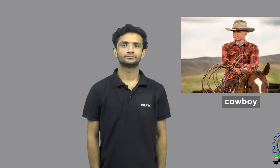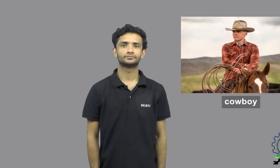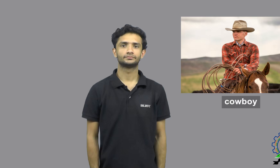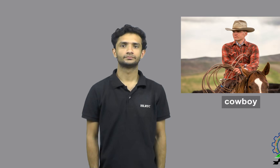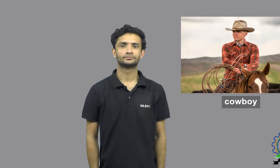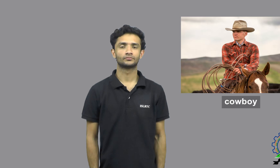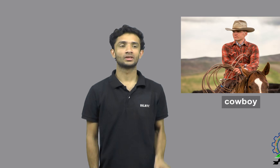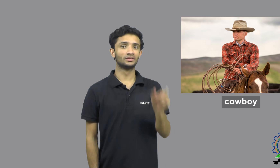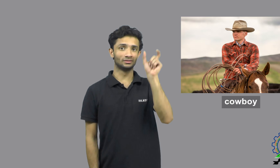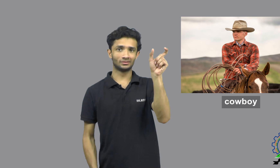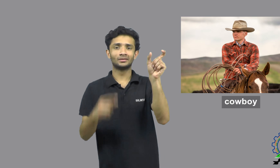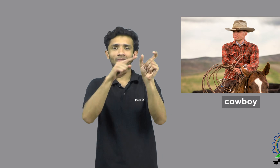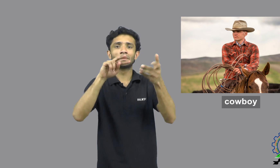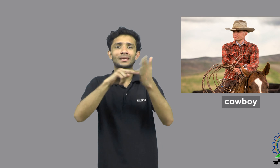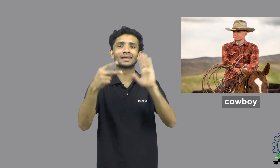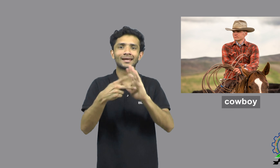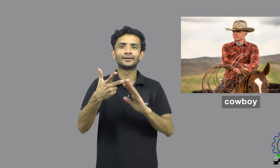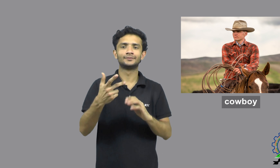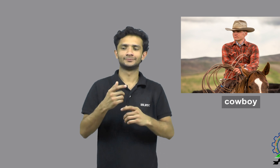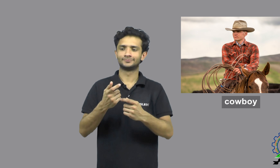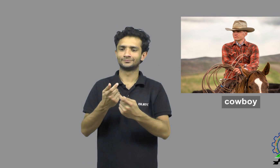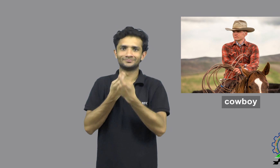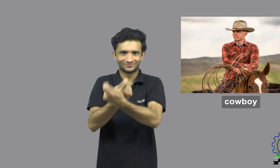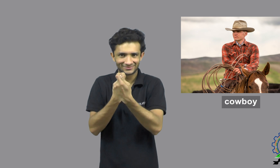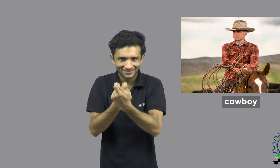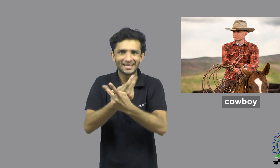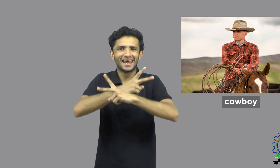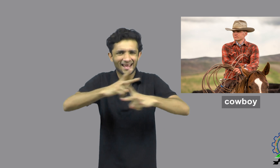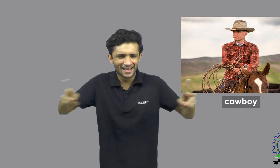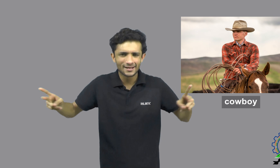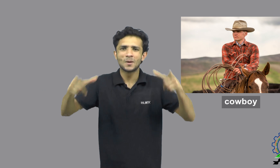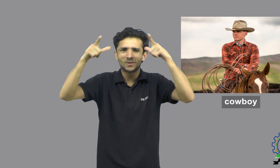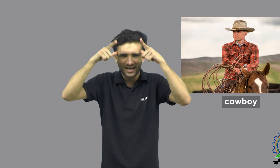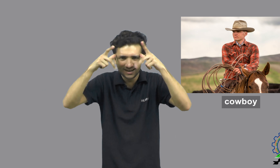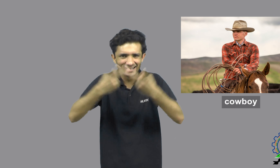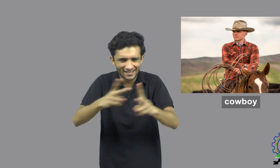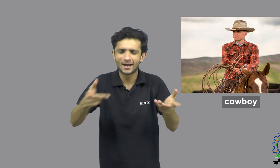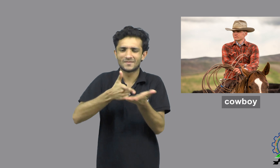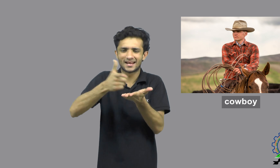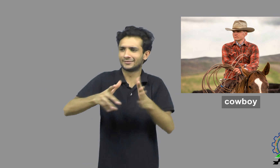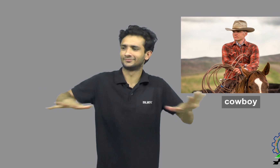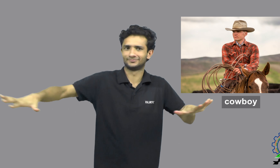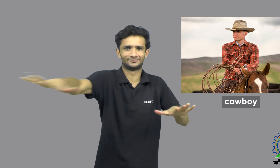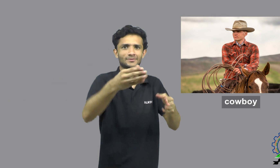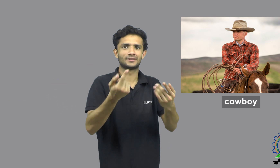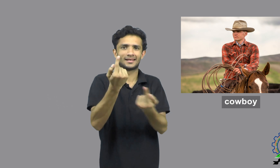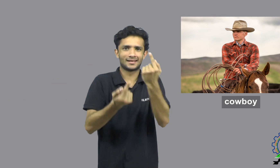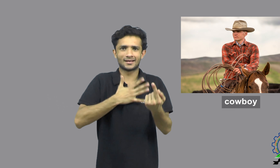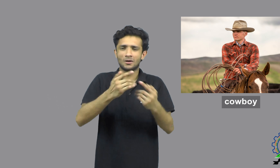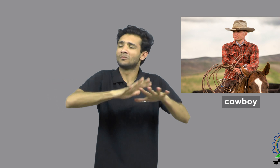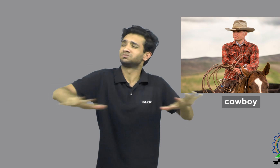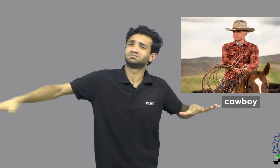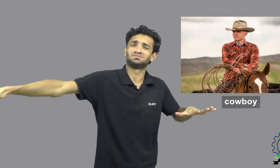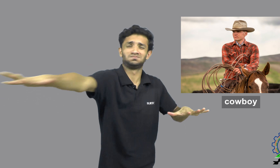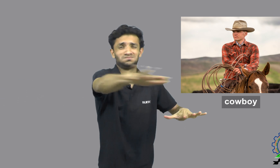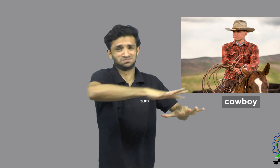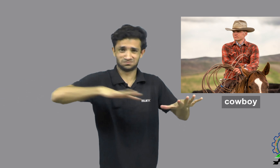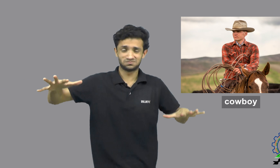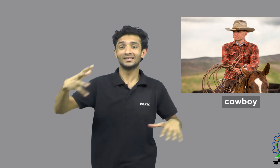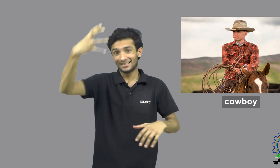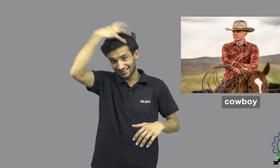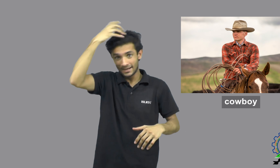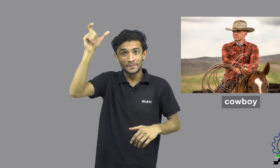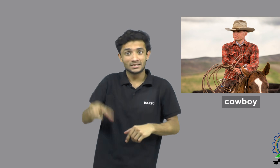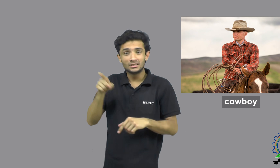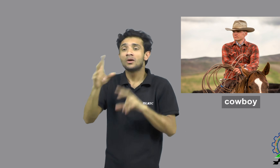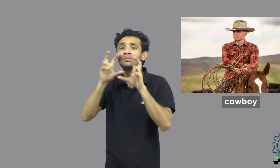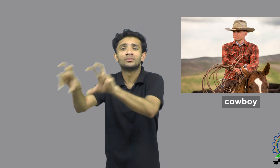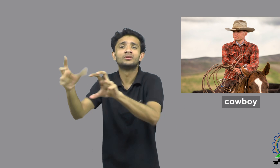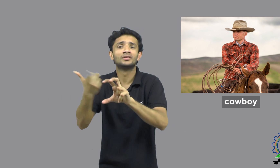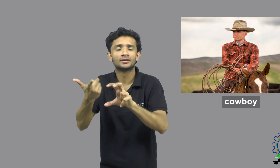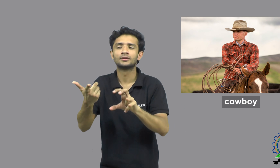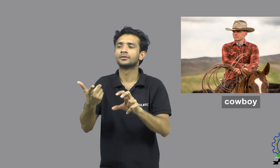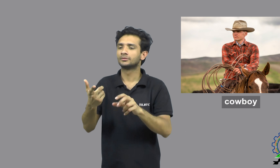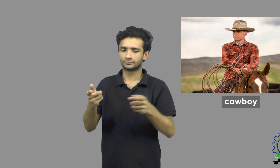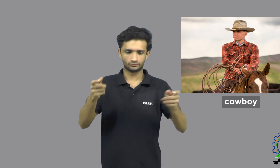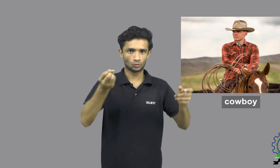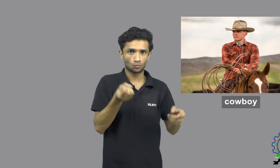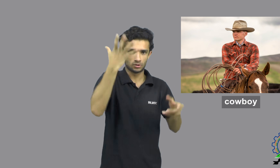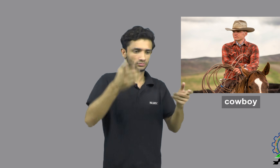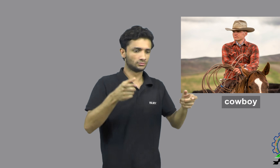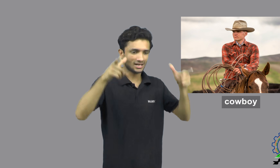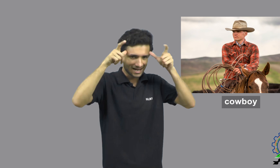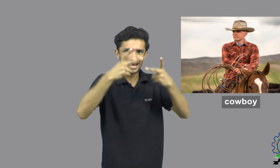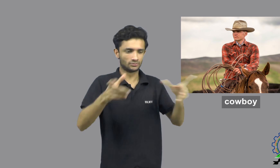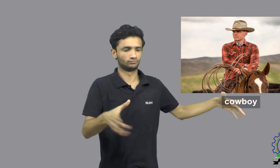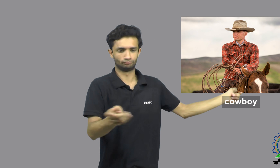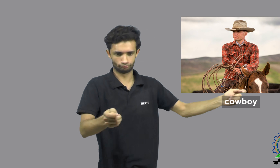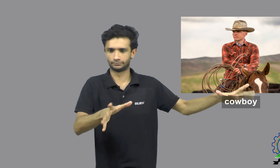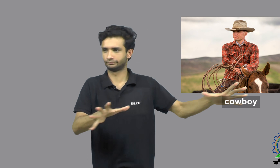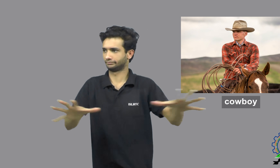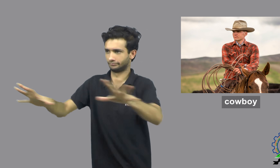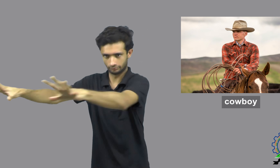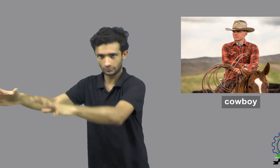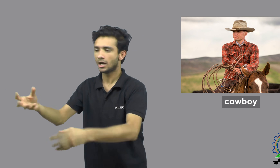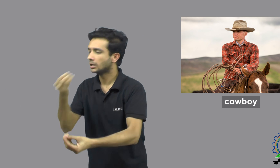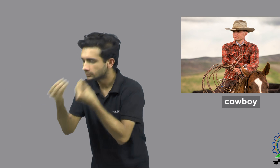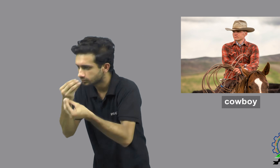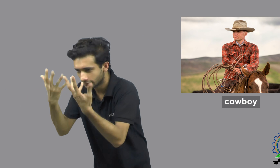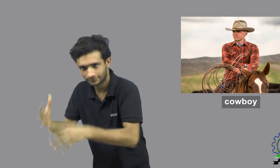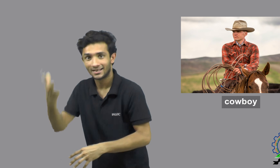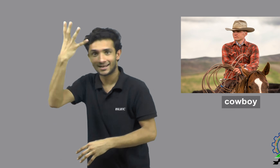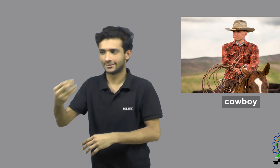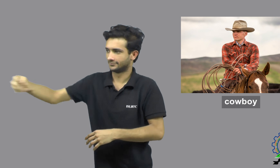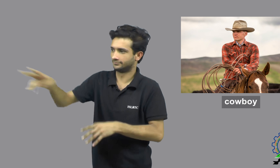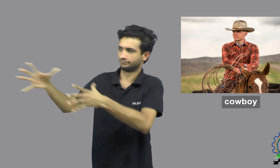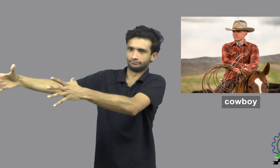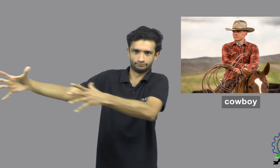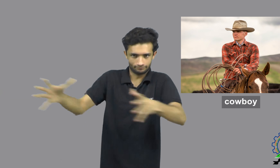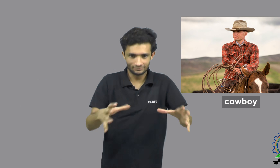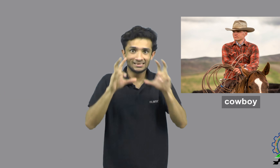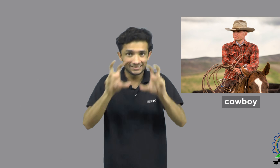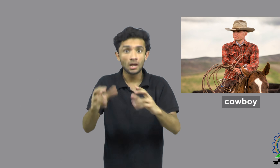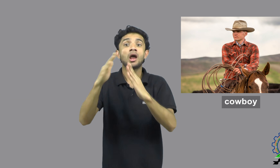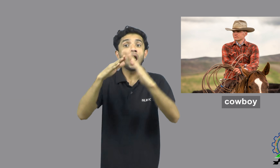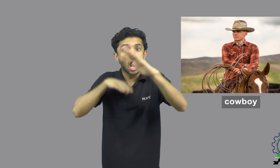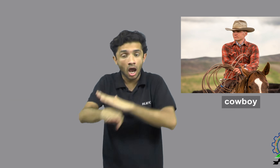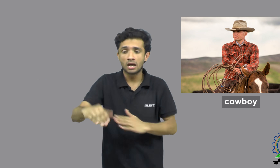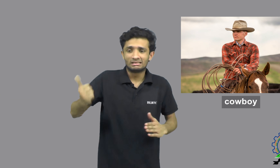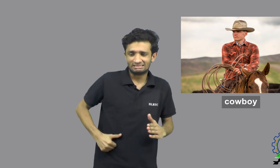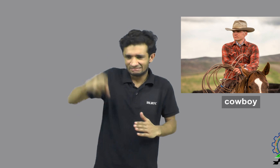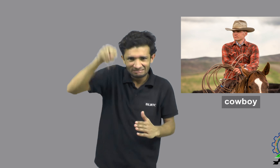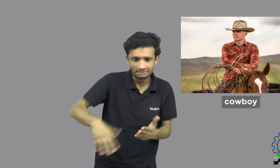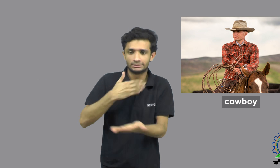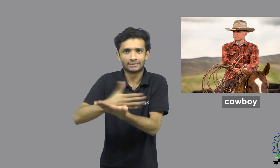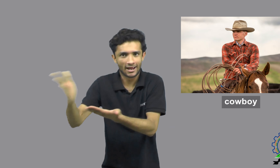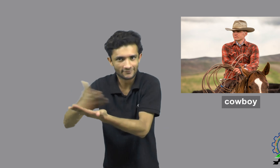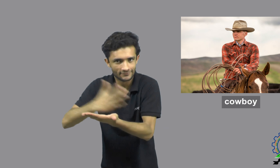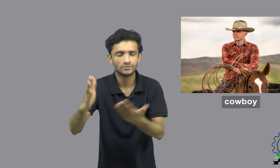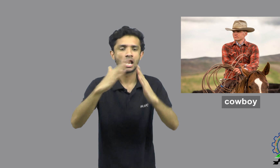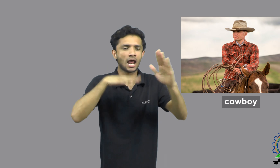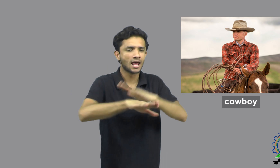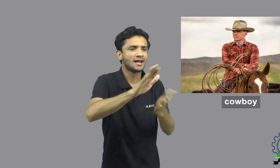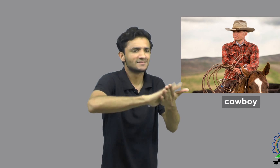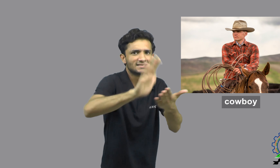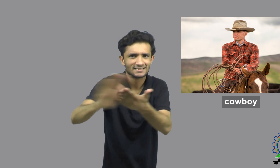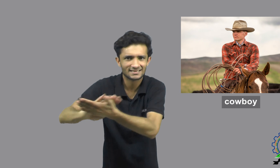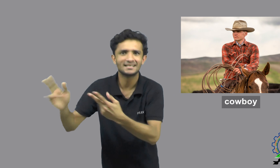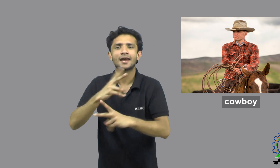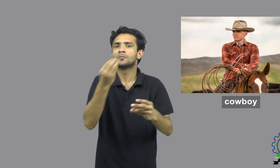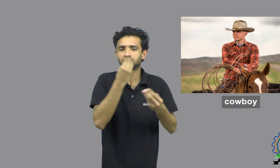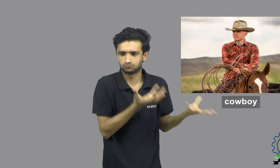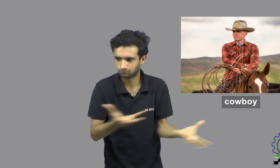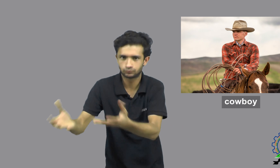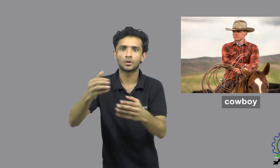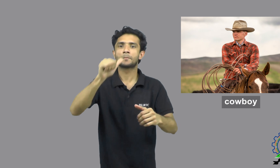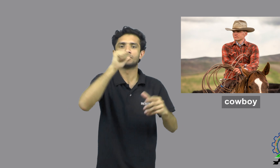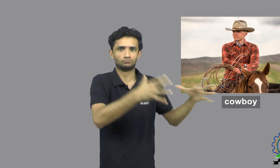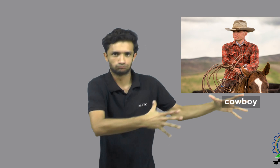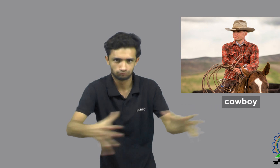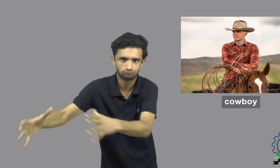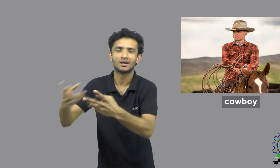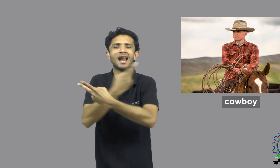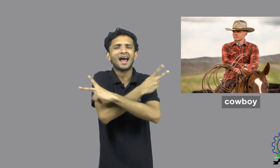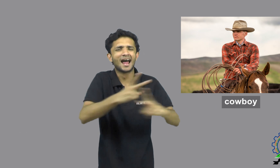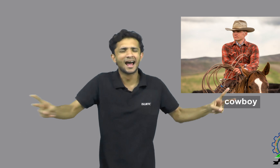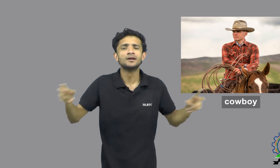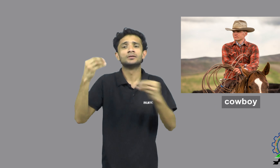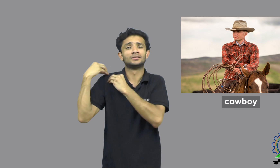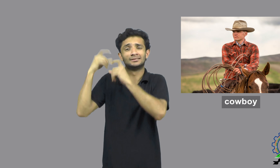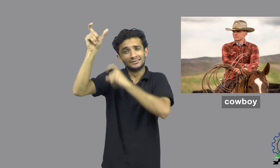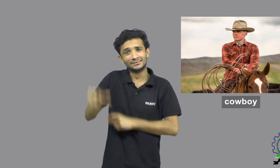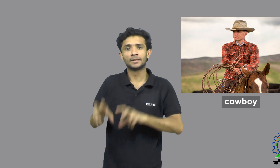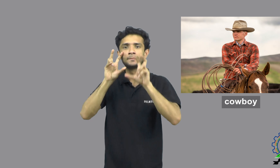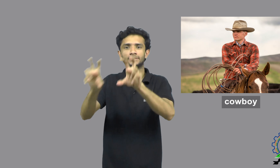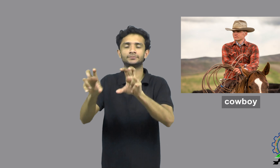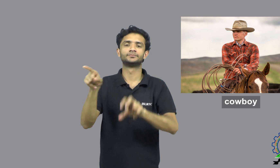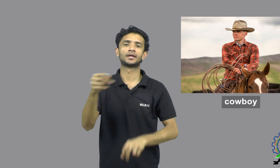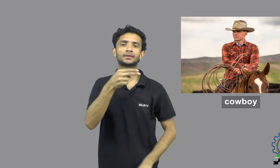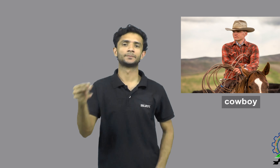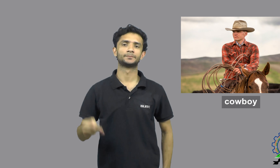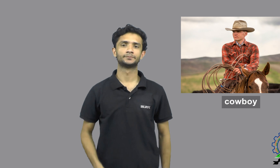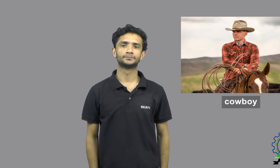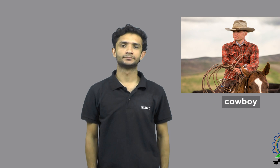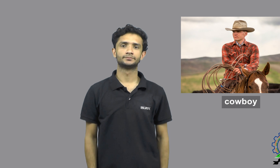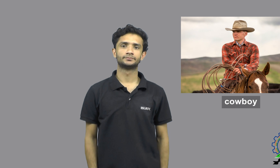Cowboy